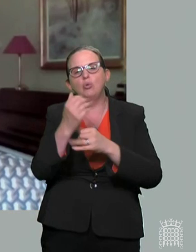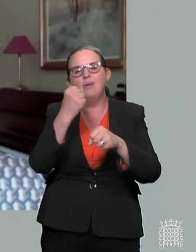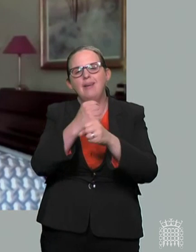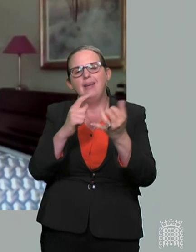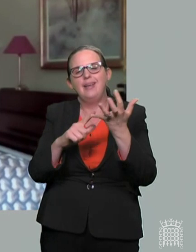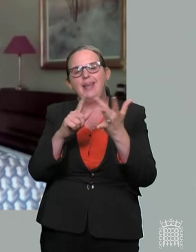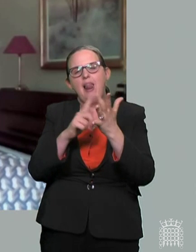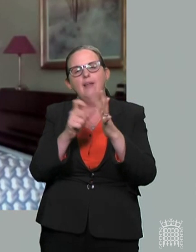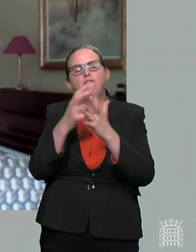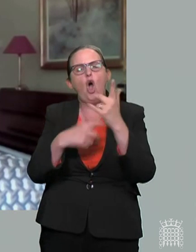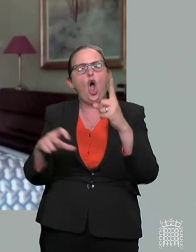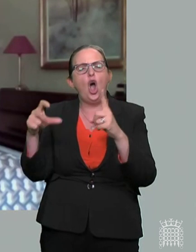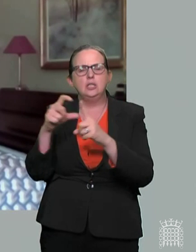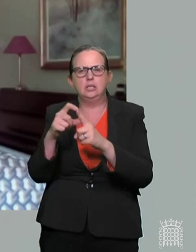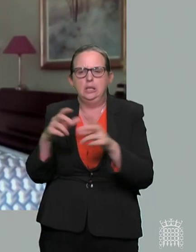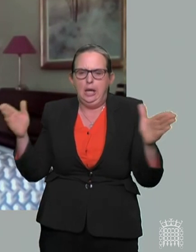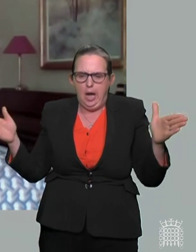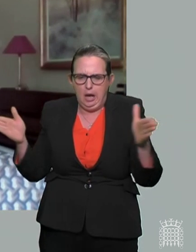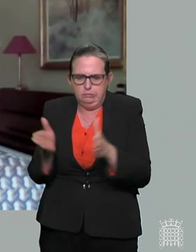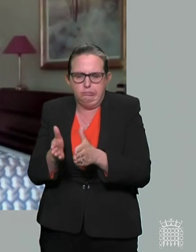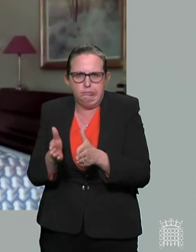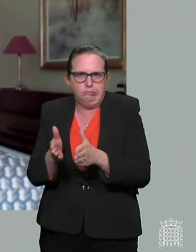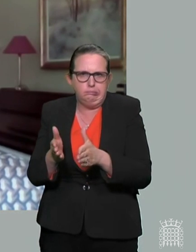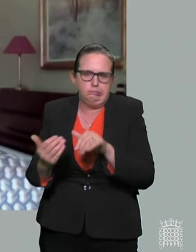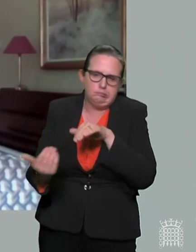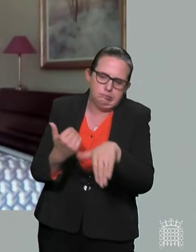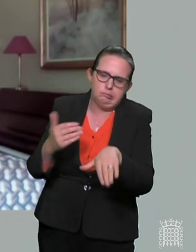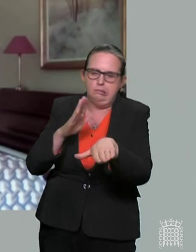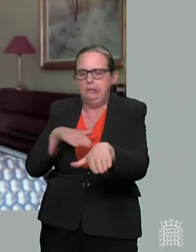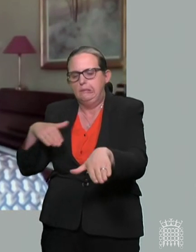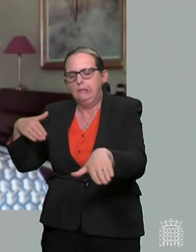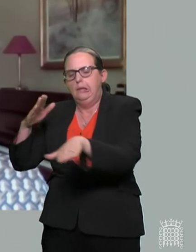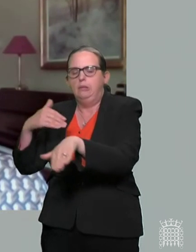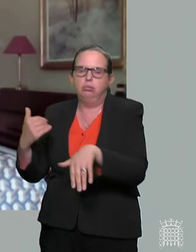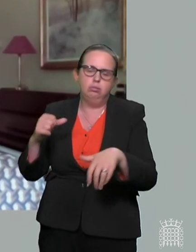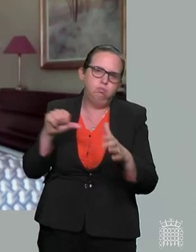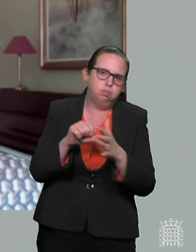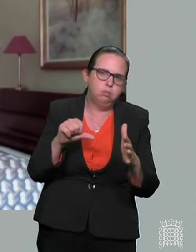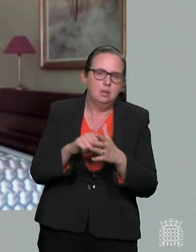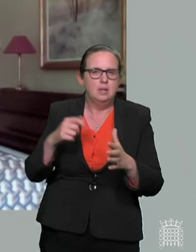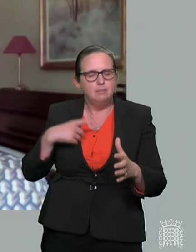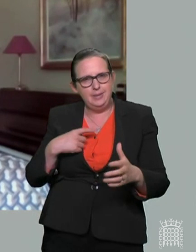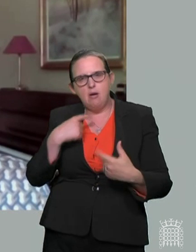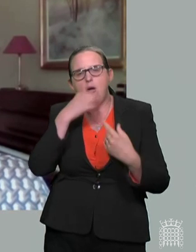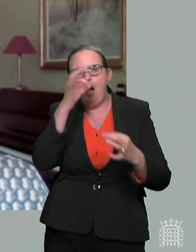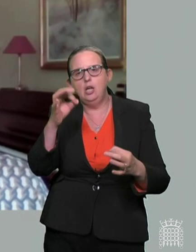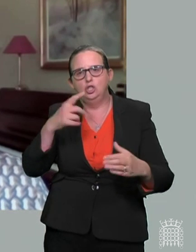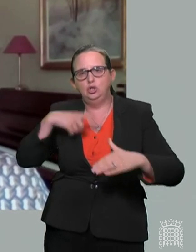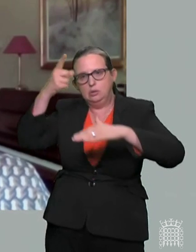According to Highways England, there are no more sticking plasters, which is why I am calling for the A3 to be tunnelled under Guildford.